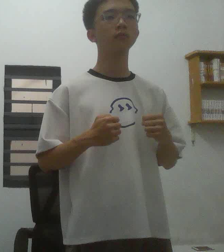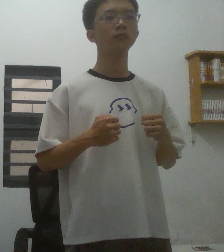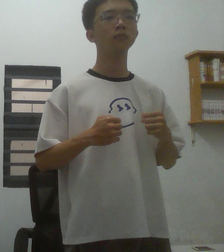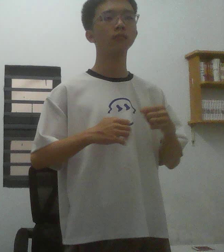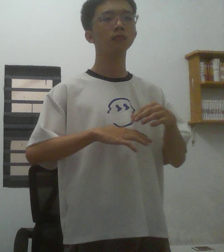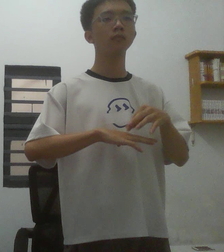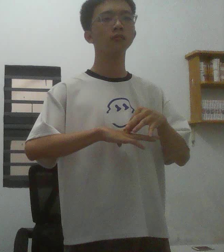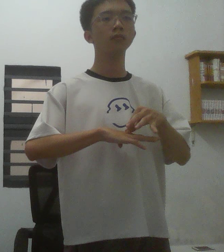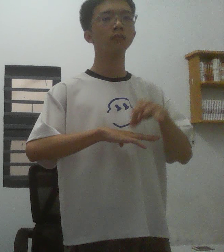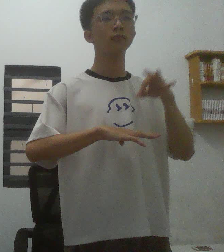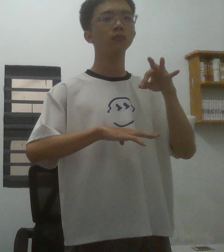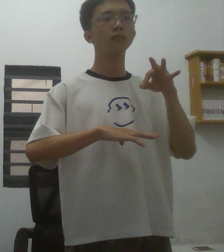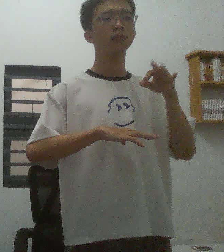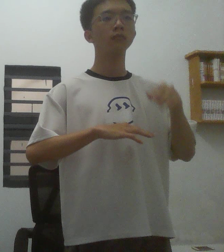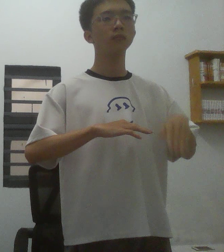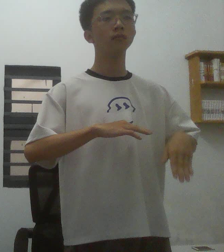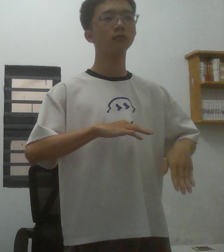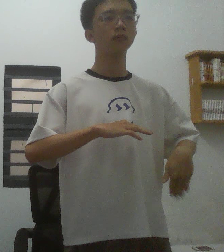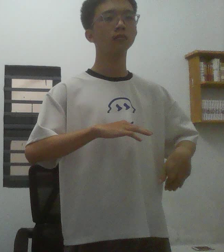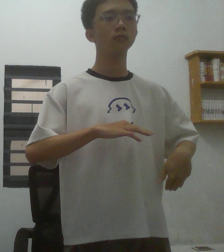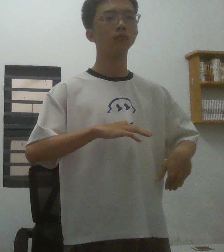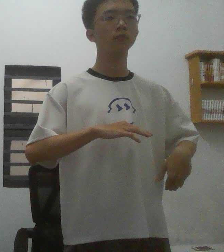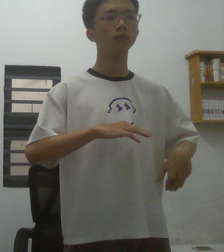tuan sau